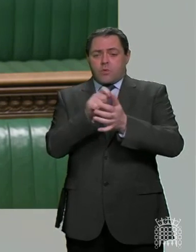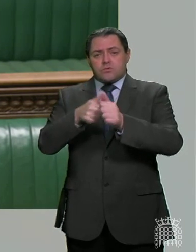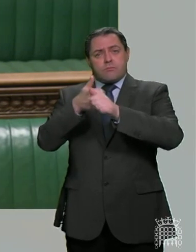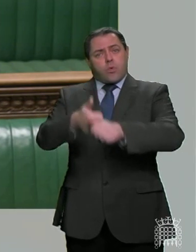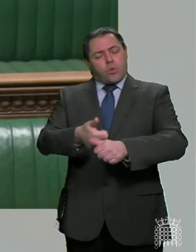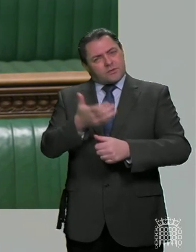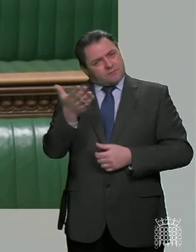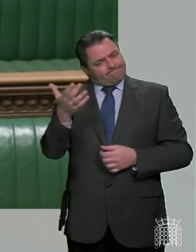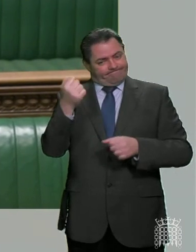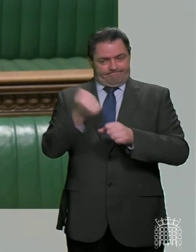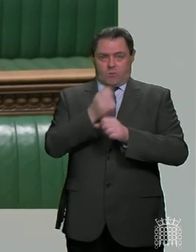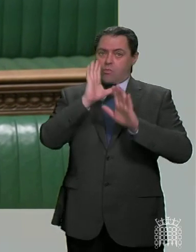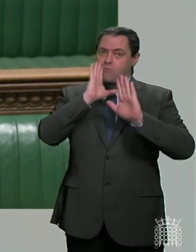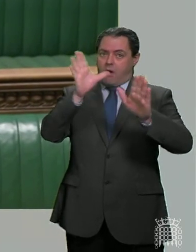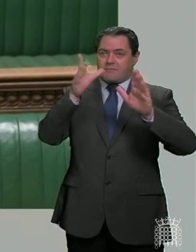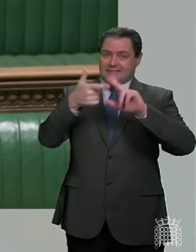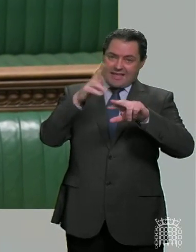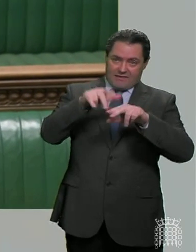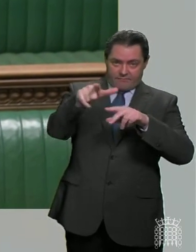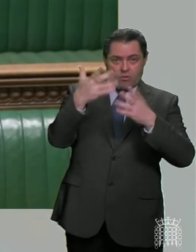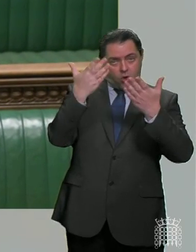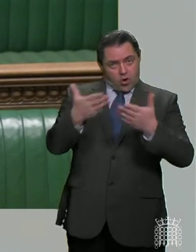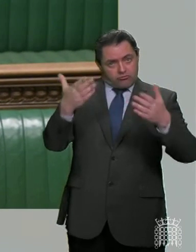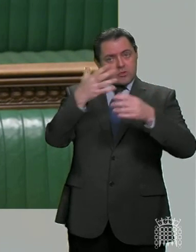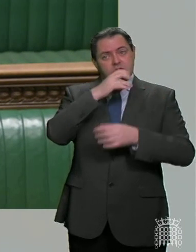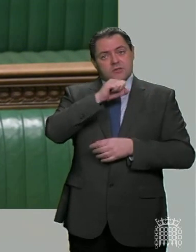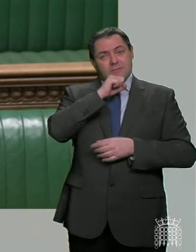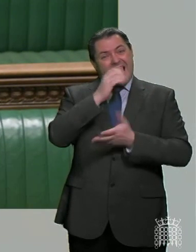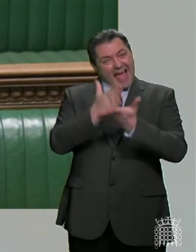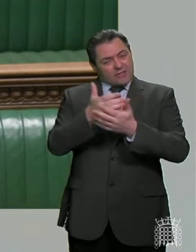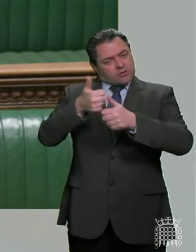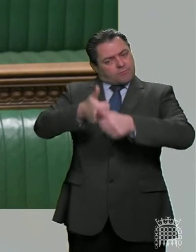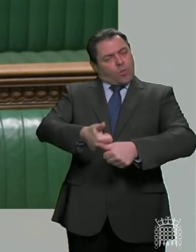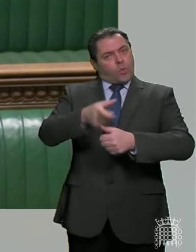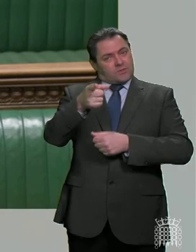I think it would be a great thing if the right honourable and learned Gentleman had actually voted for it.